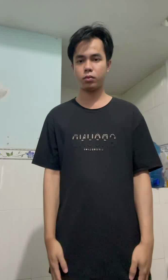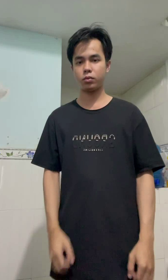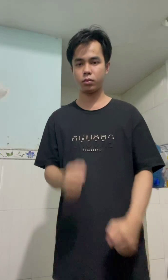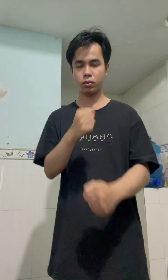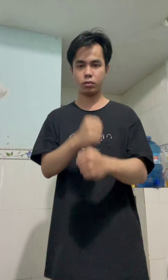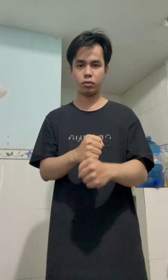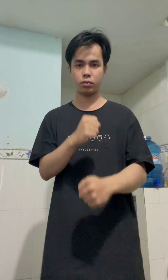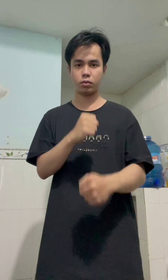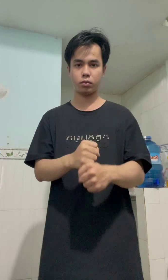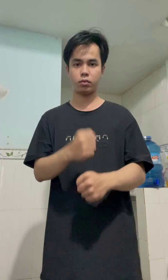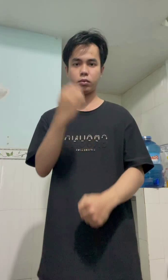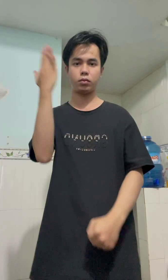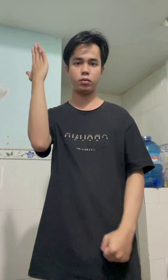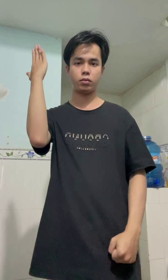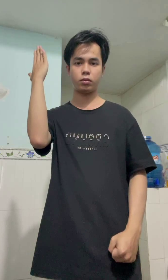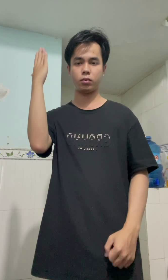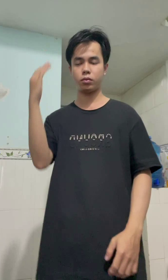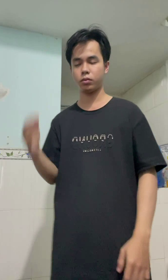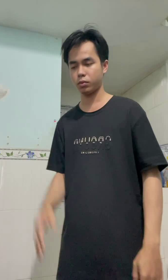that nghiep